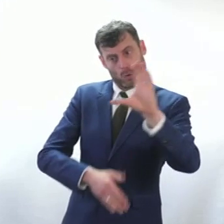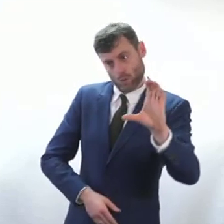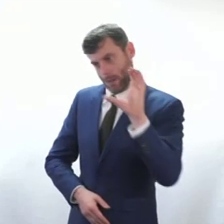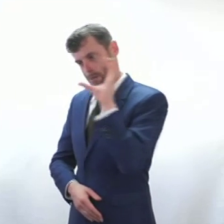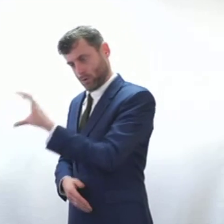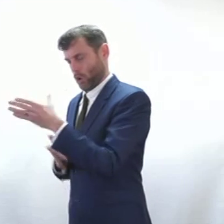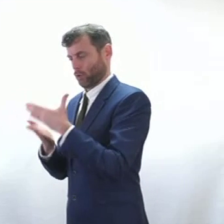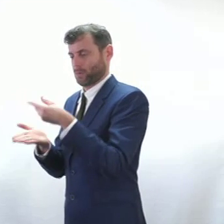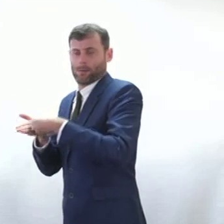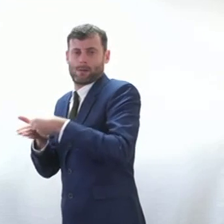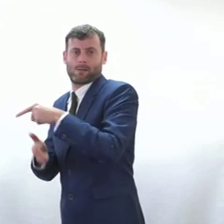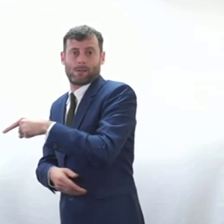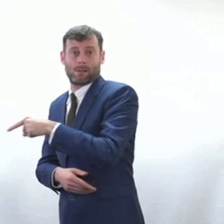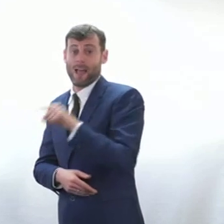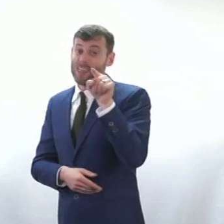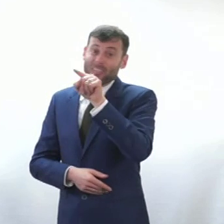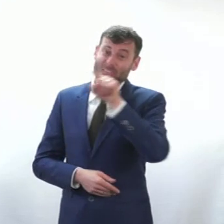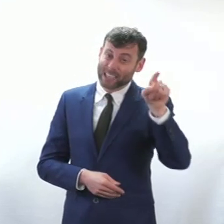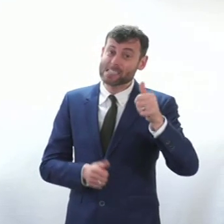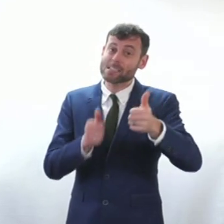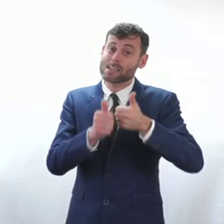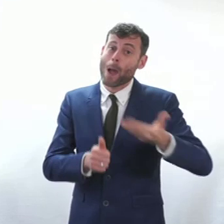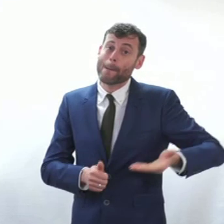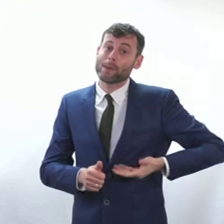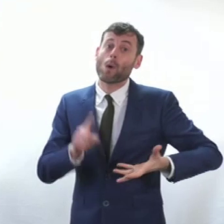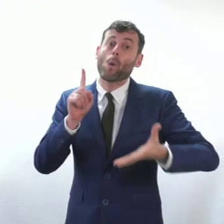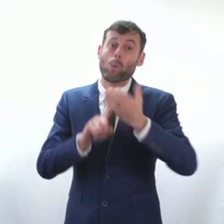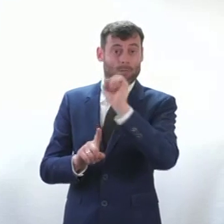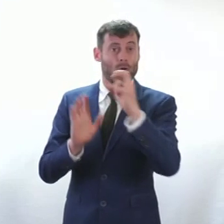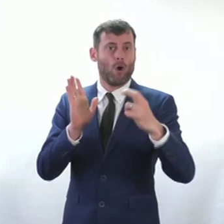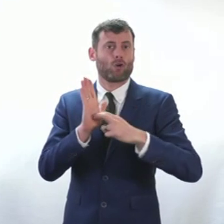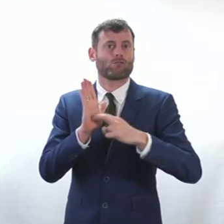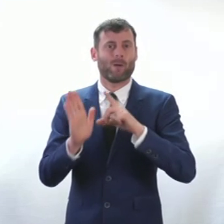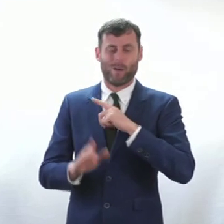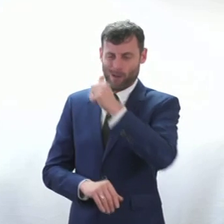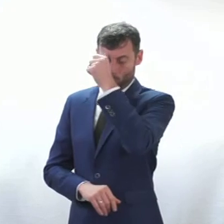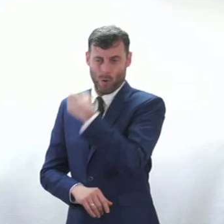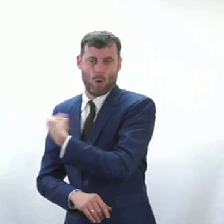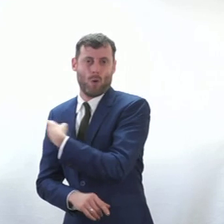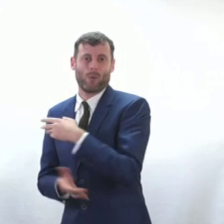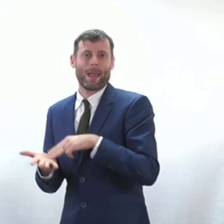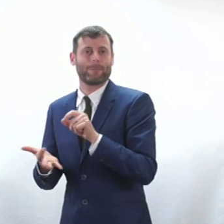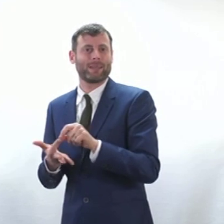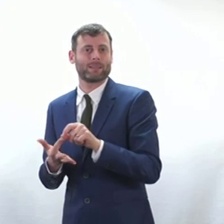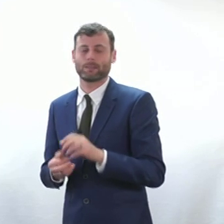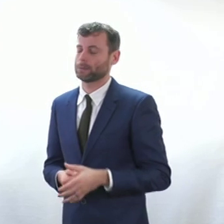I must, again, strongly disagree with what the hon.